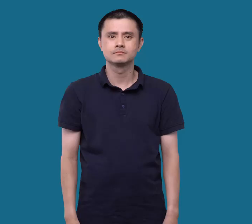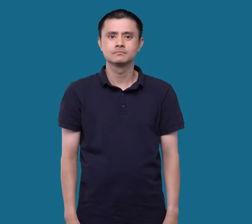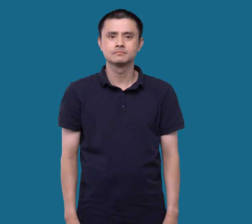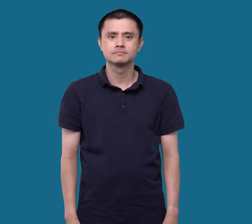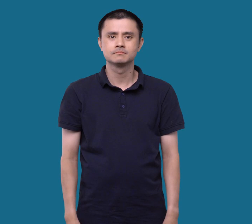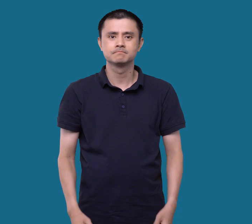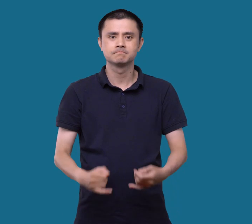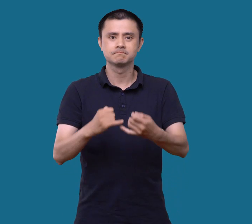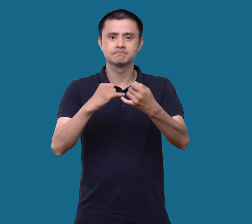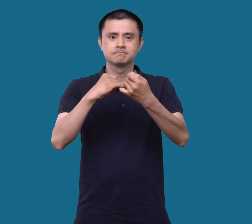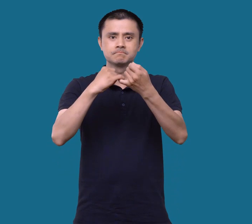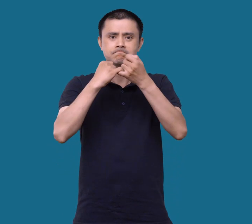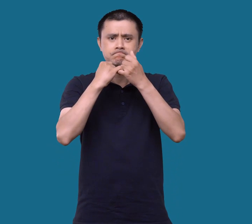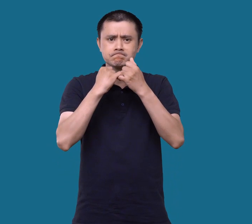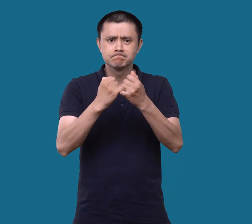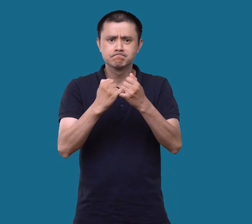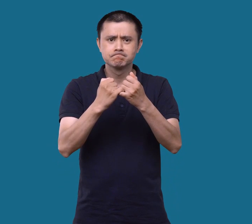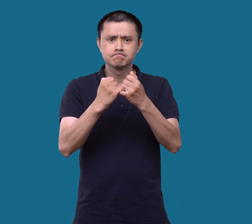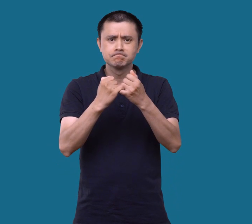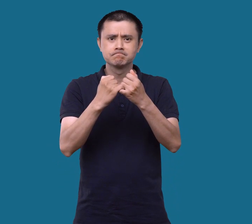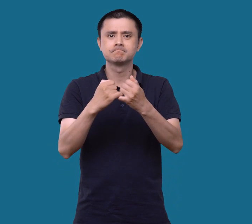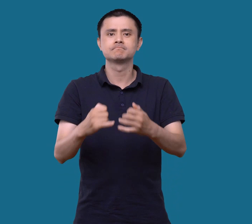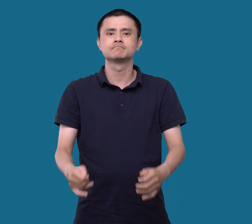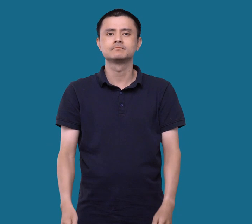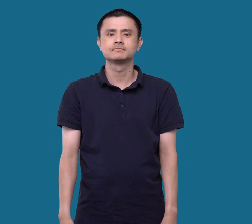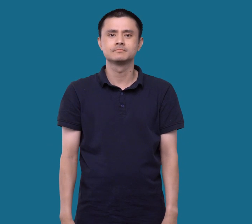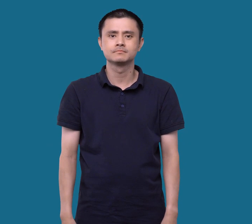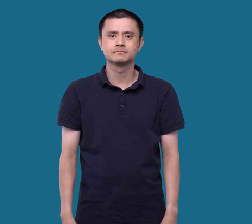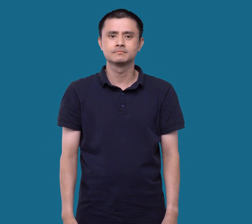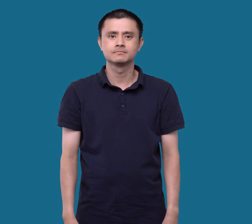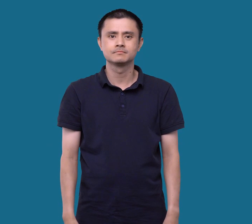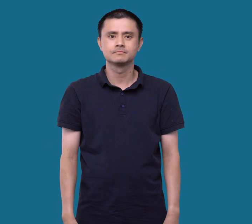ngoắc tay